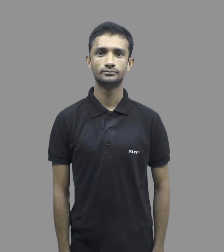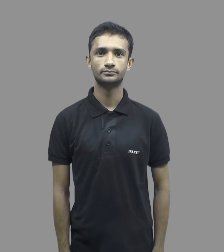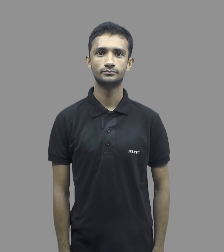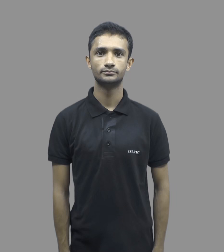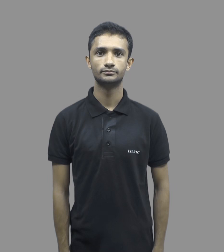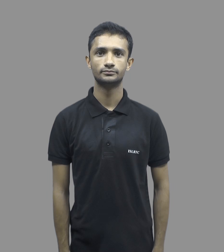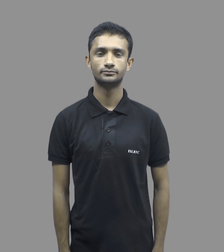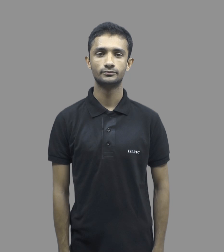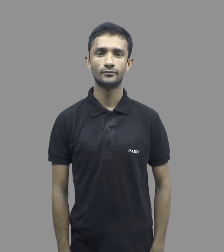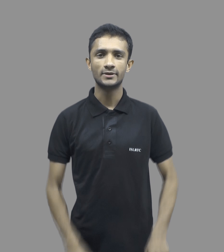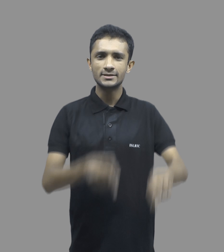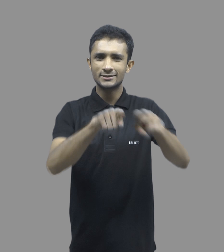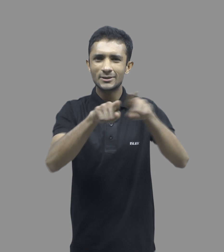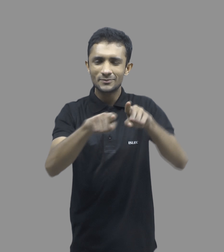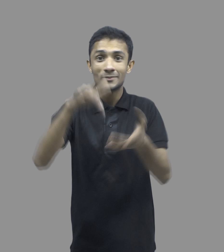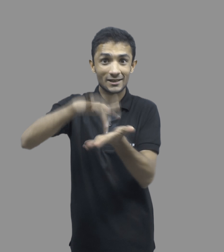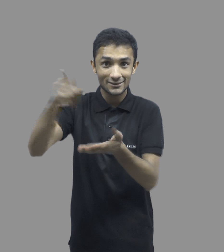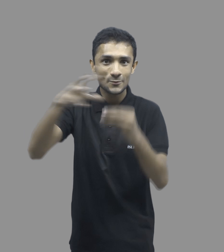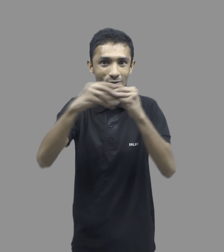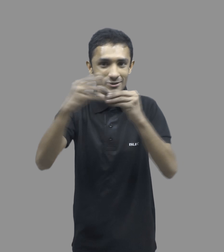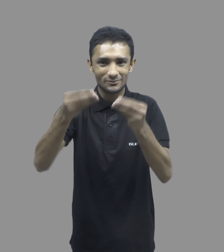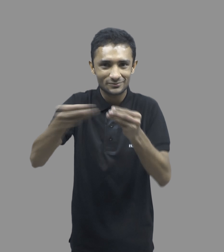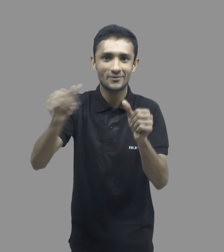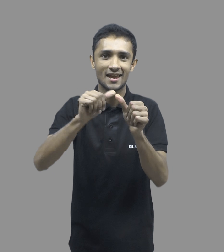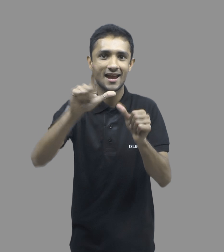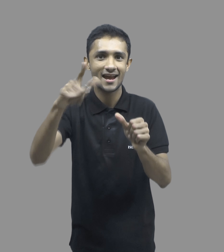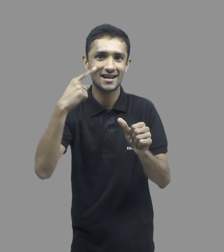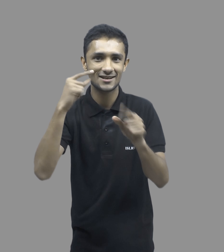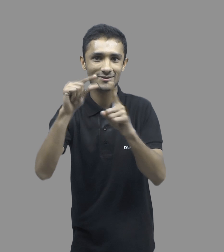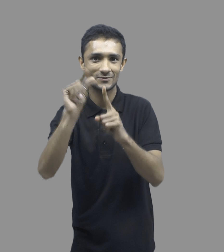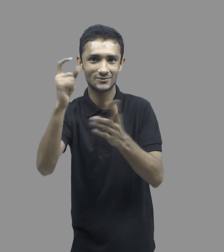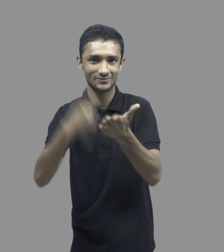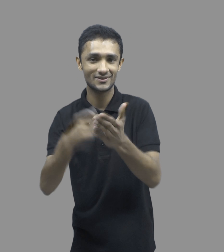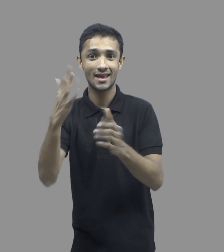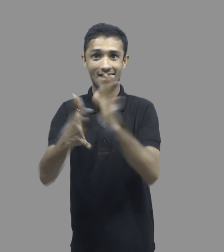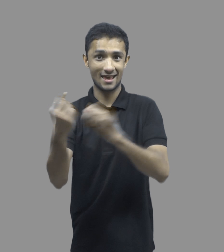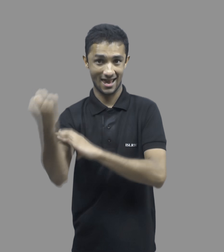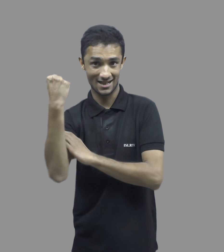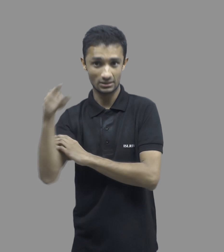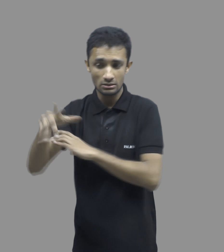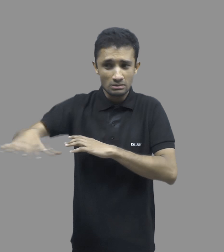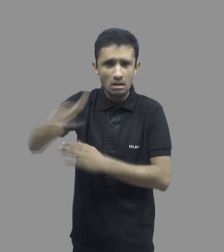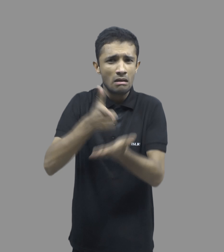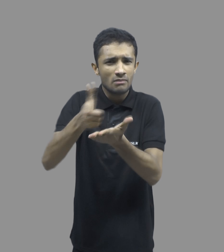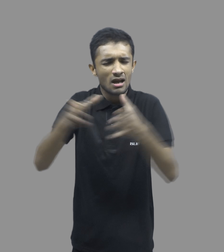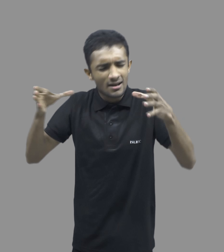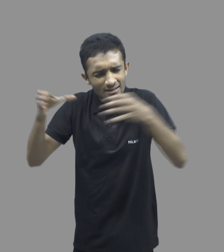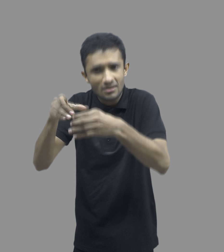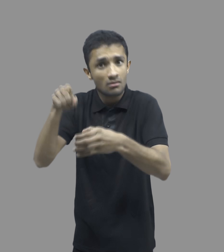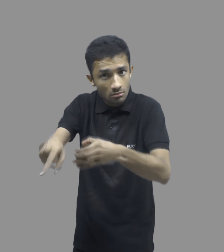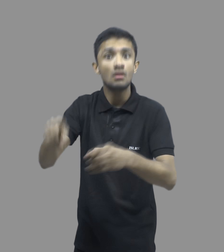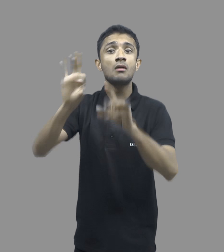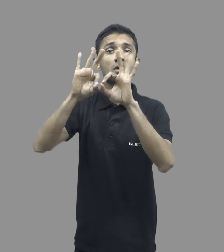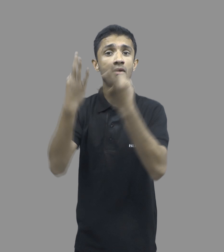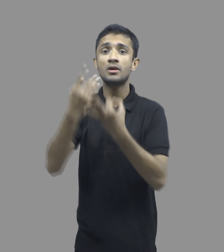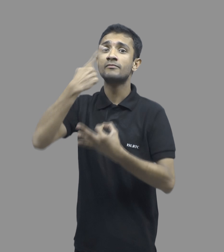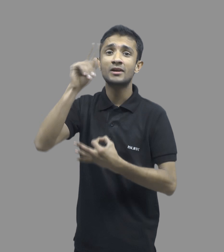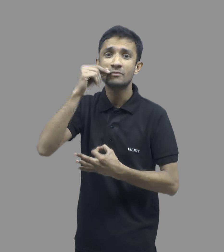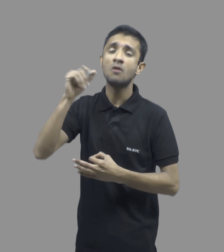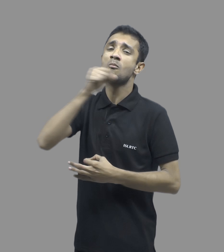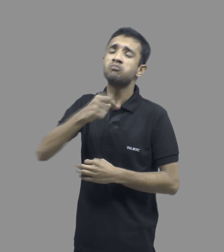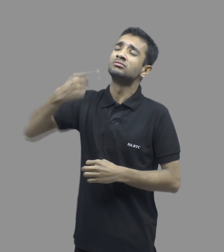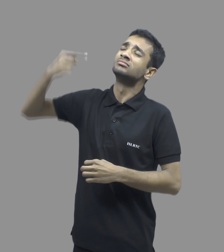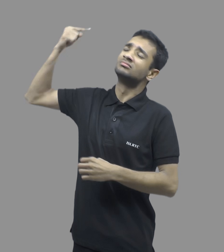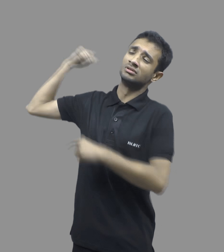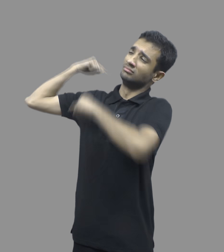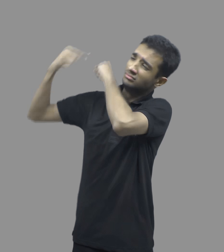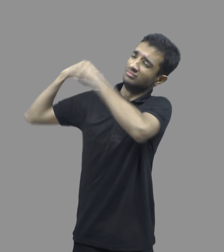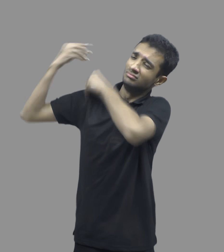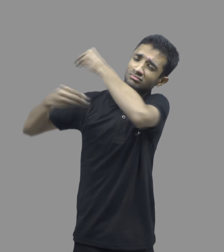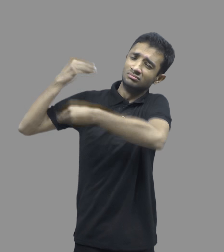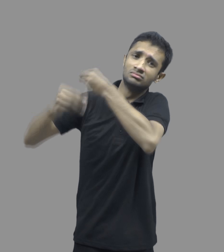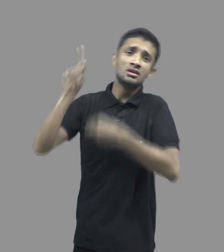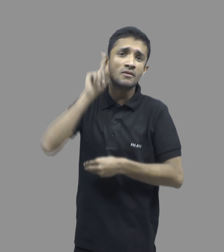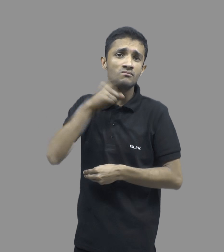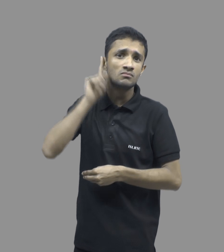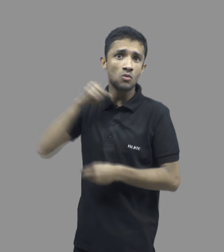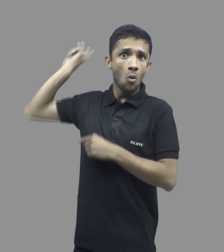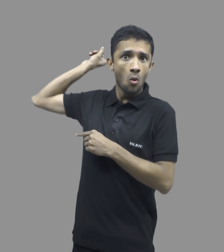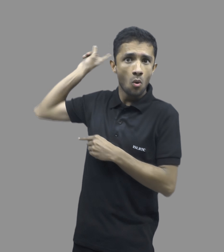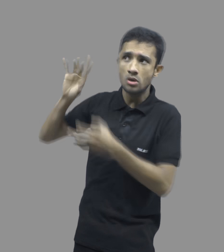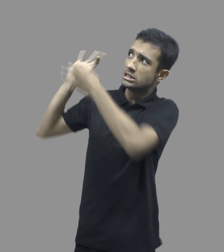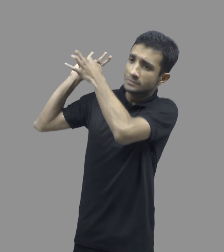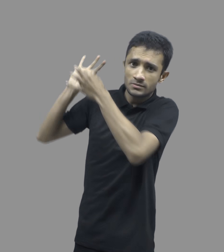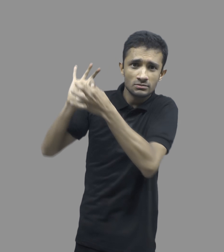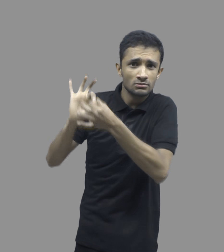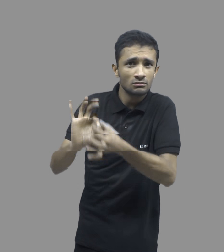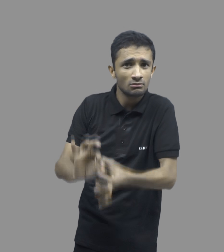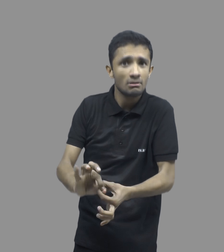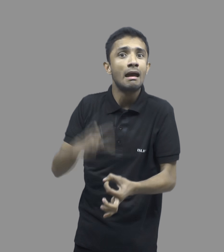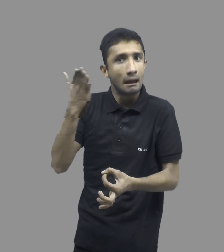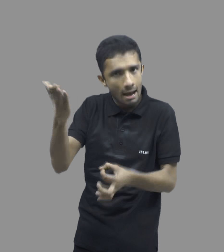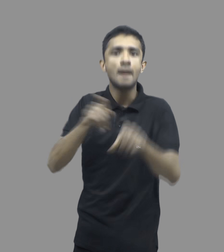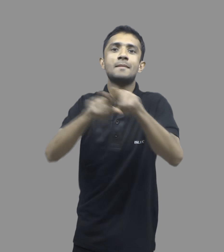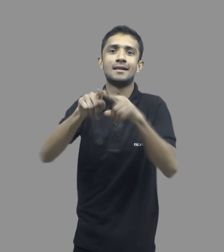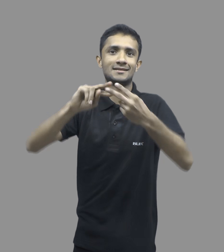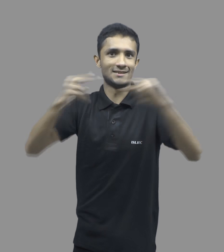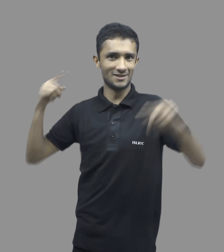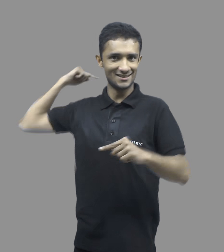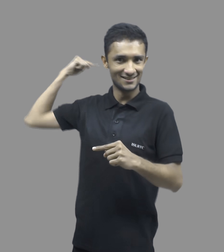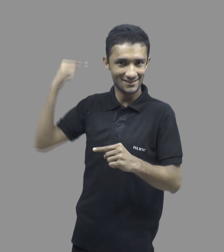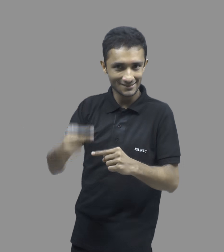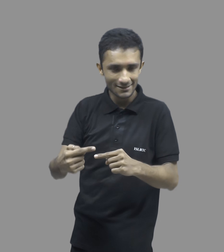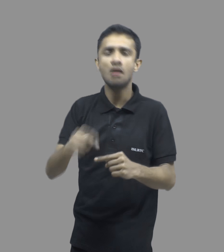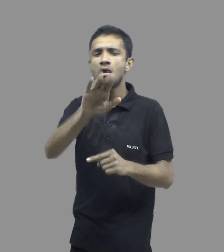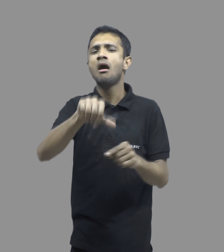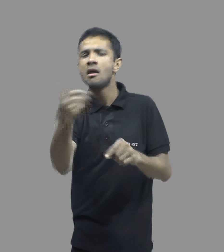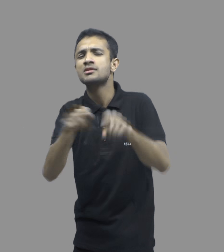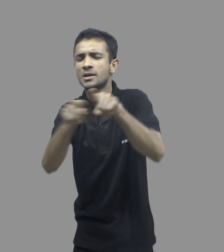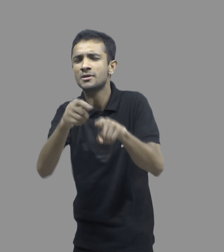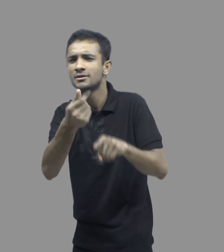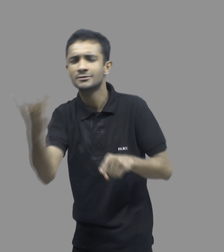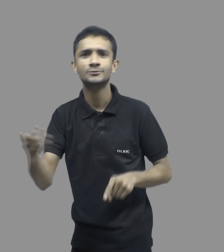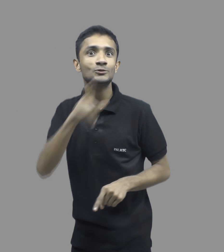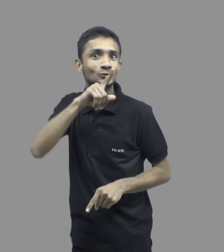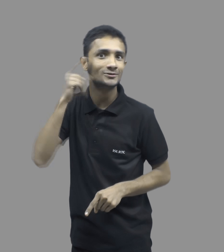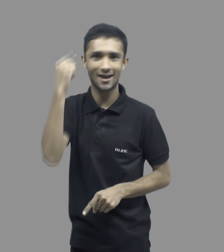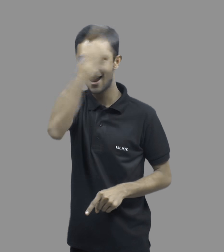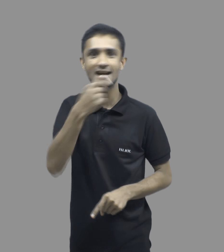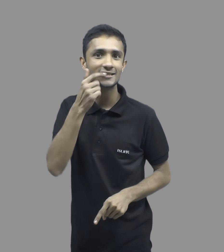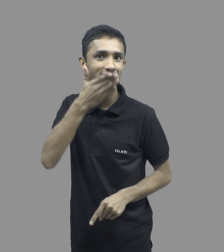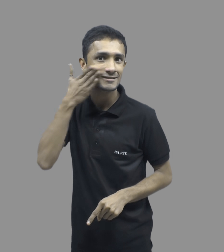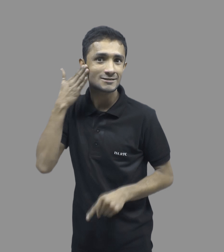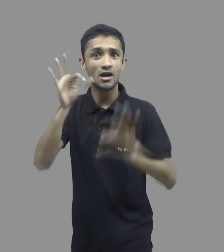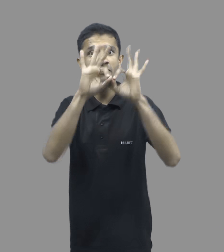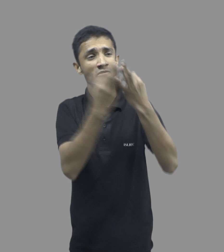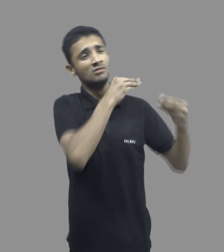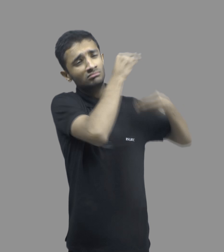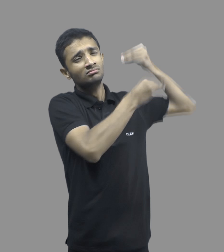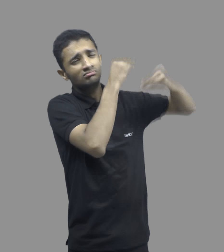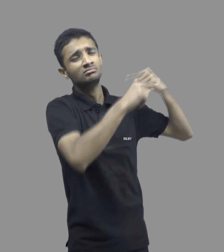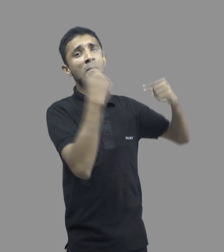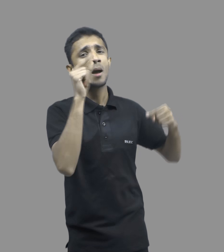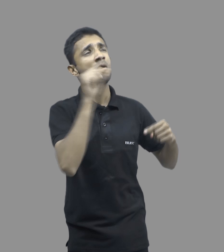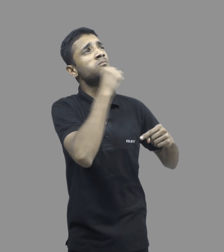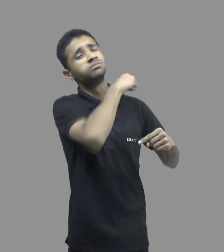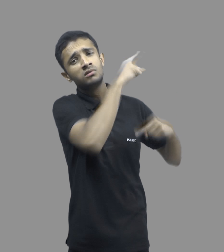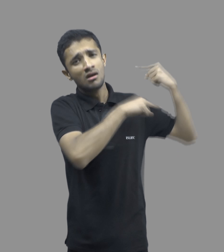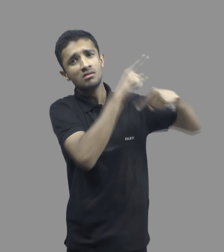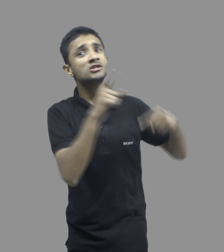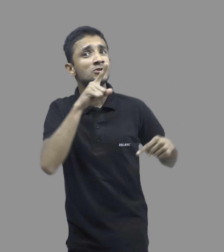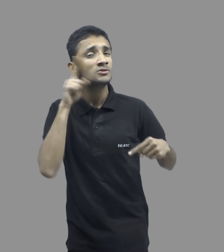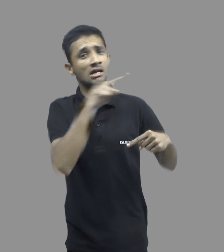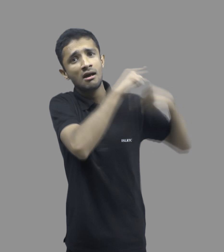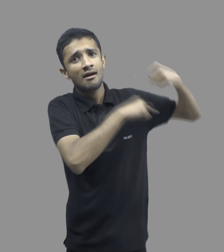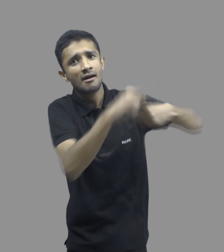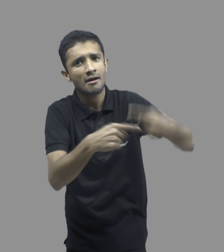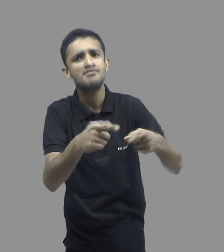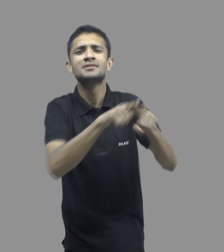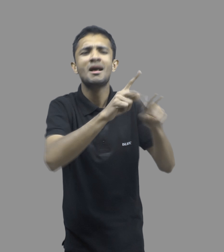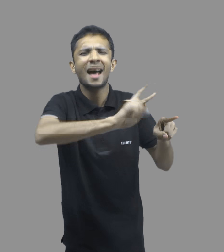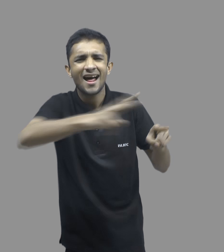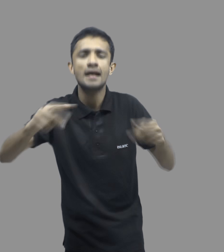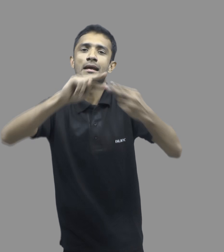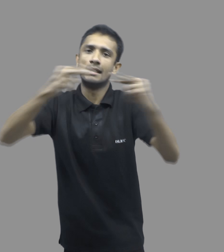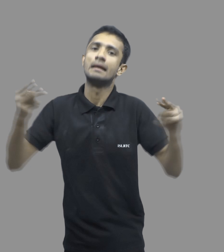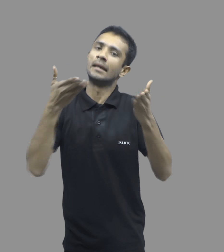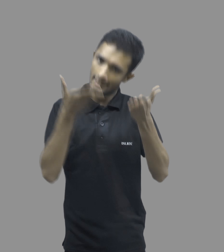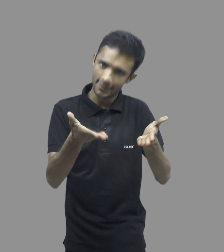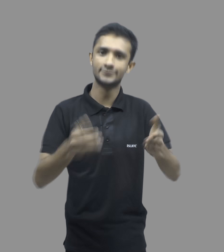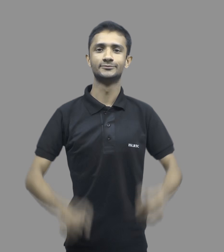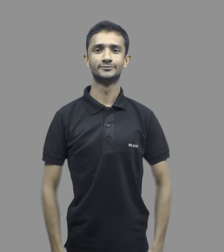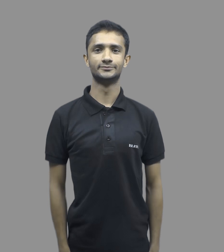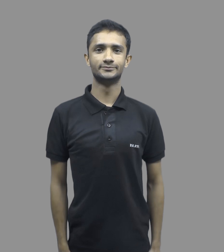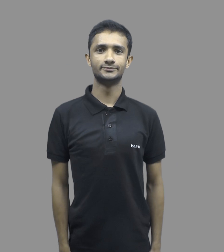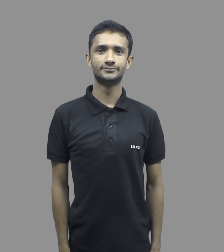Genes